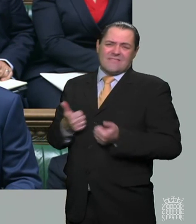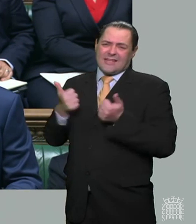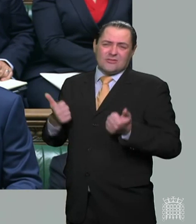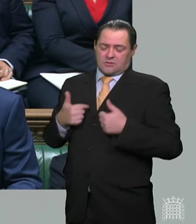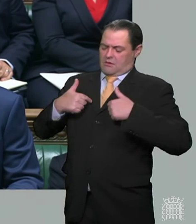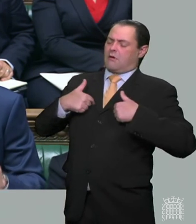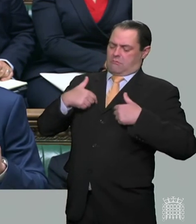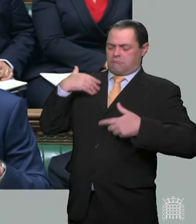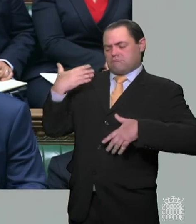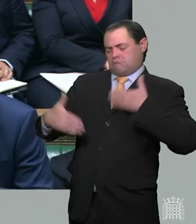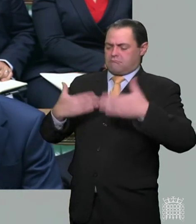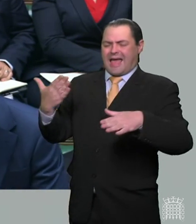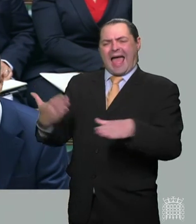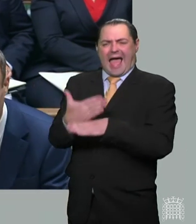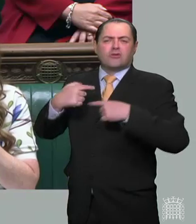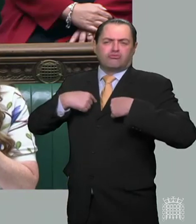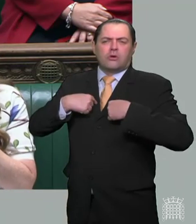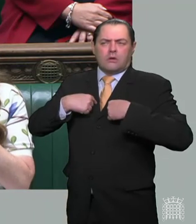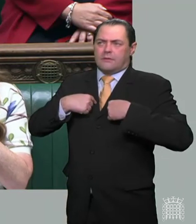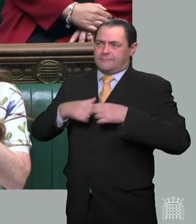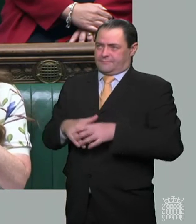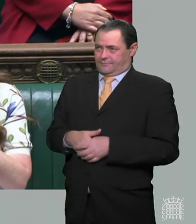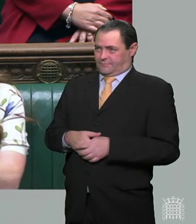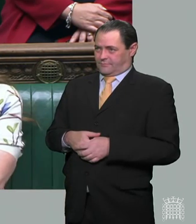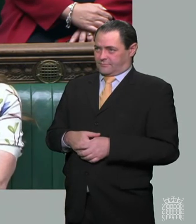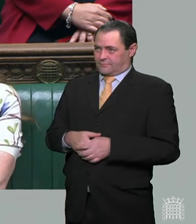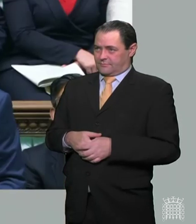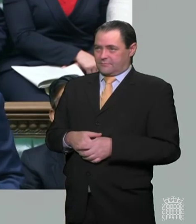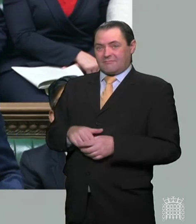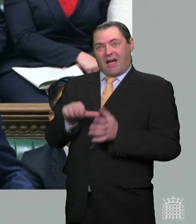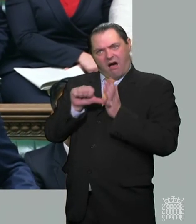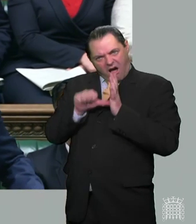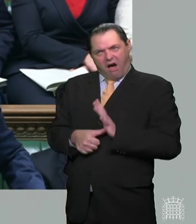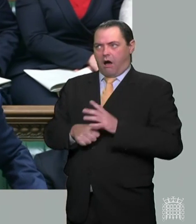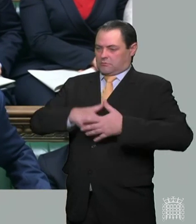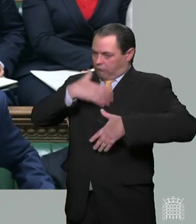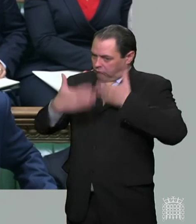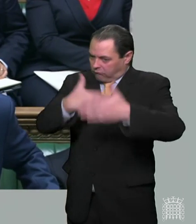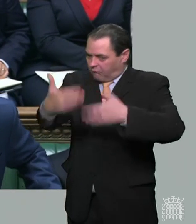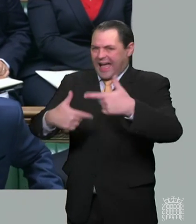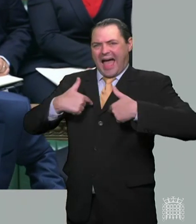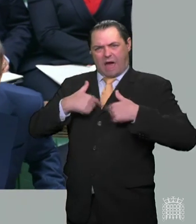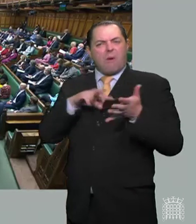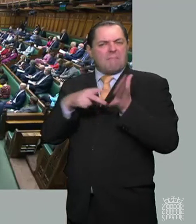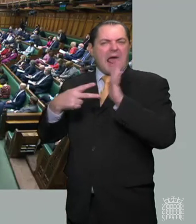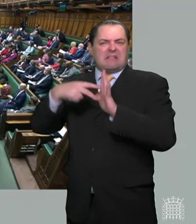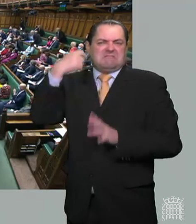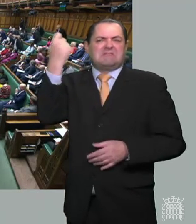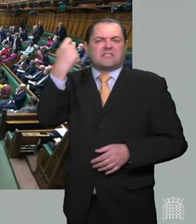We are the ones taking the difficult decisions and getting on with the job, and our plan is working.